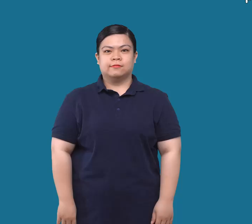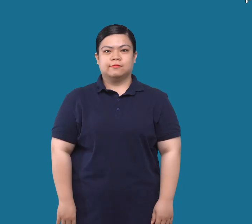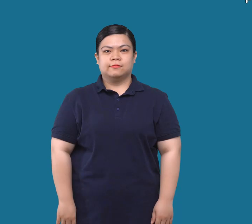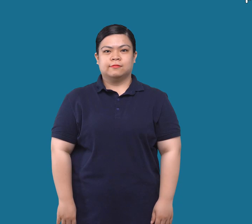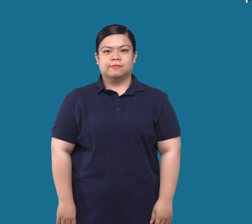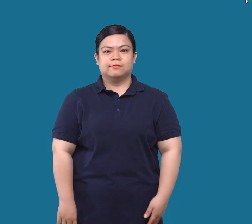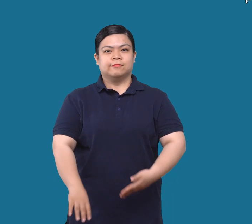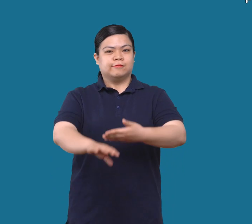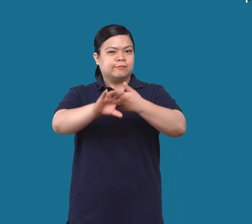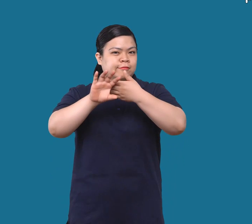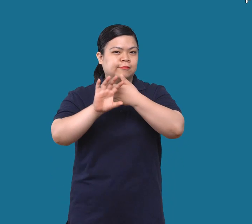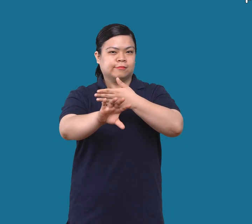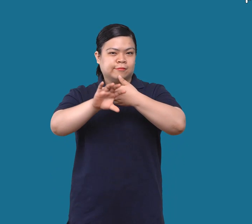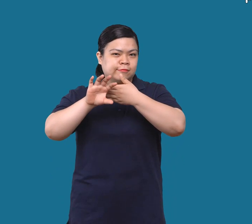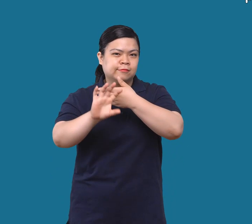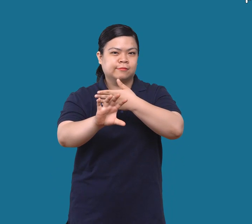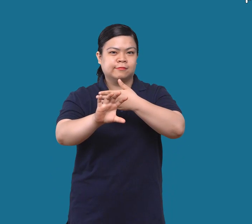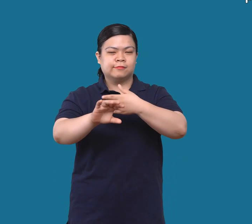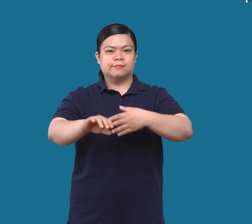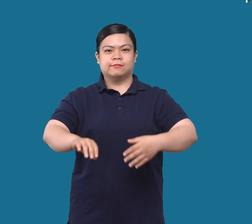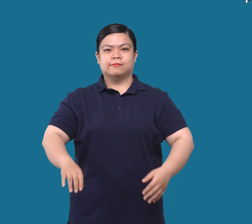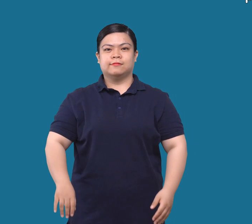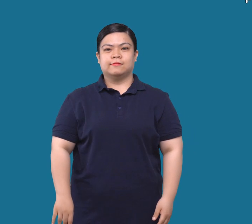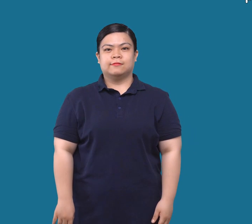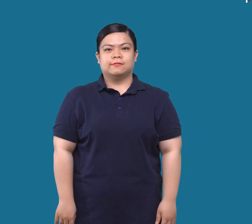phòng âm nhạc